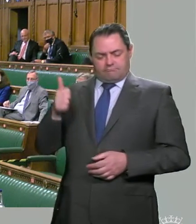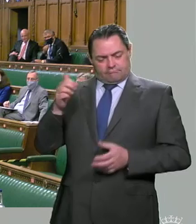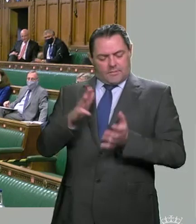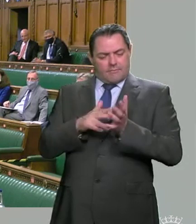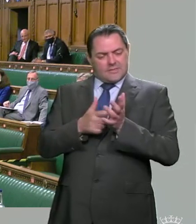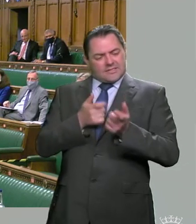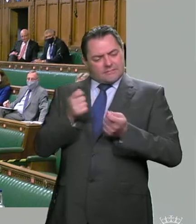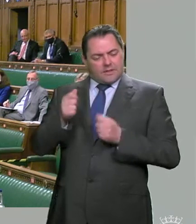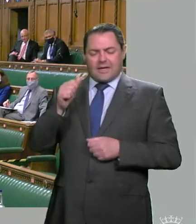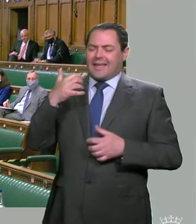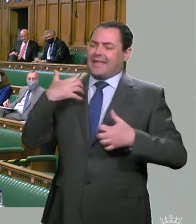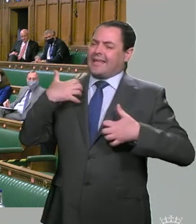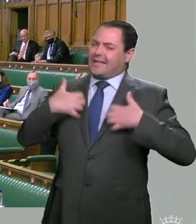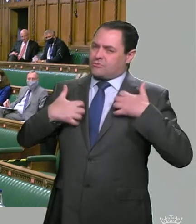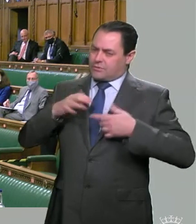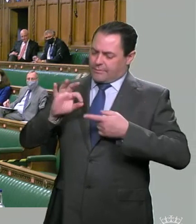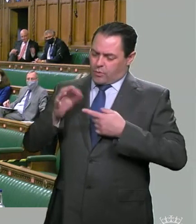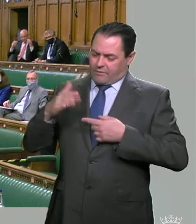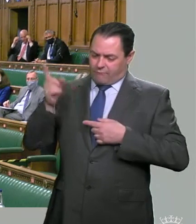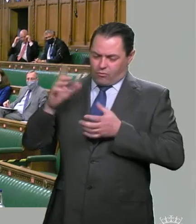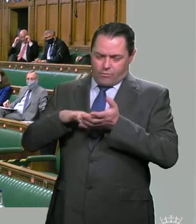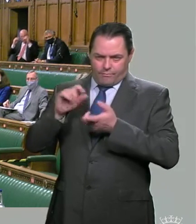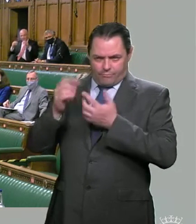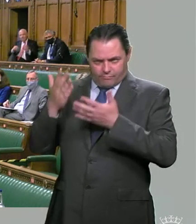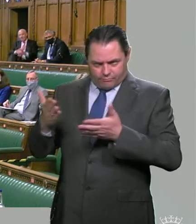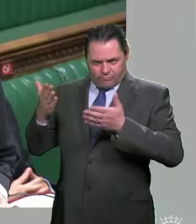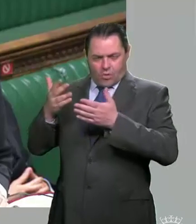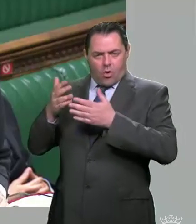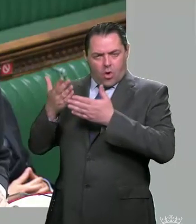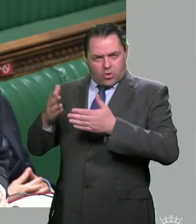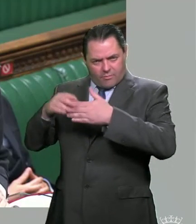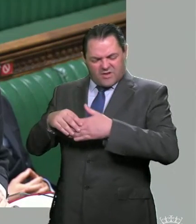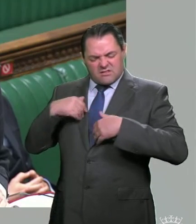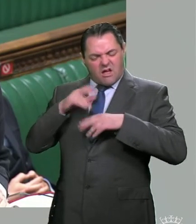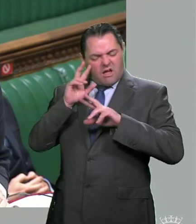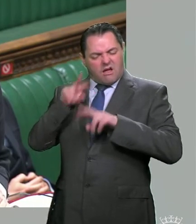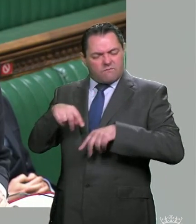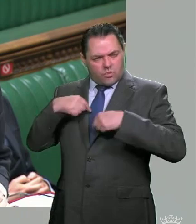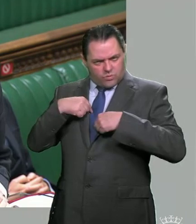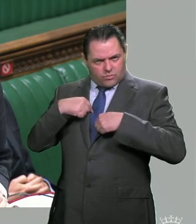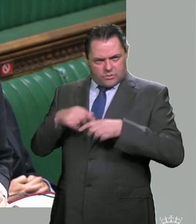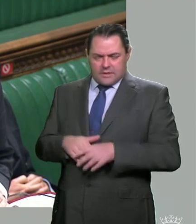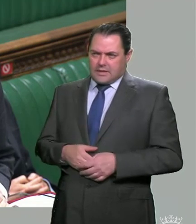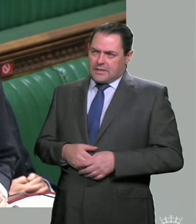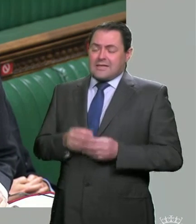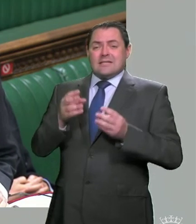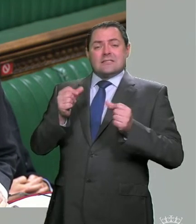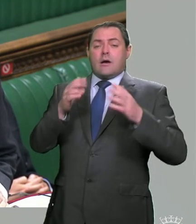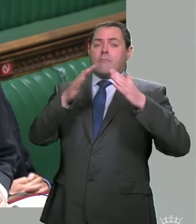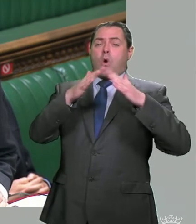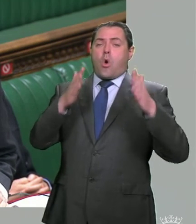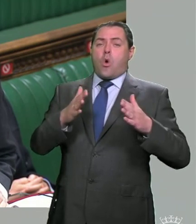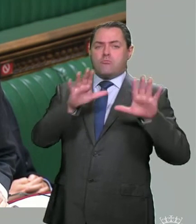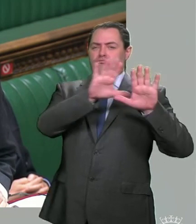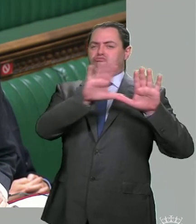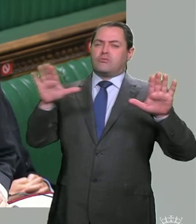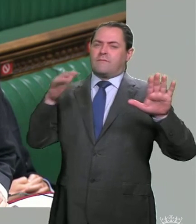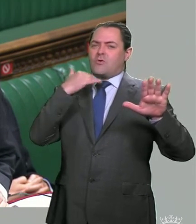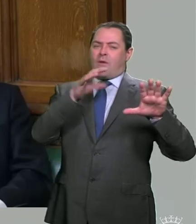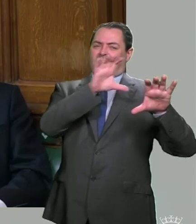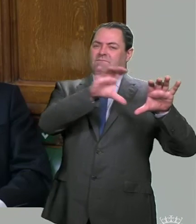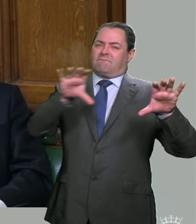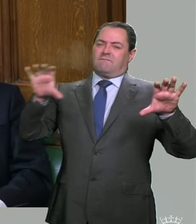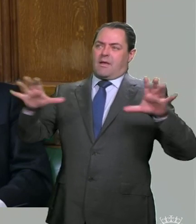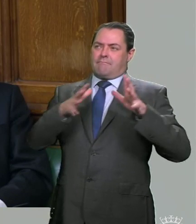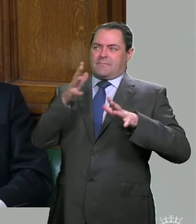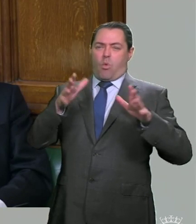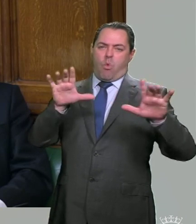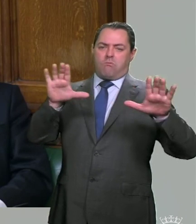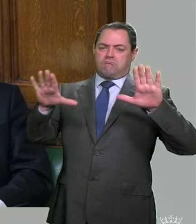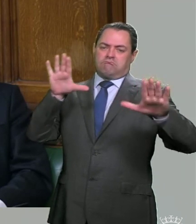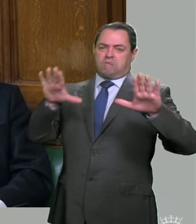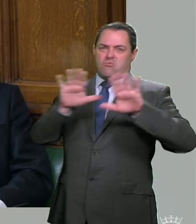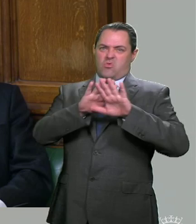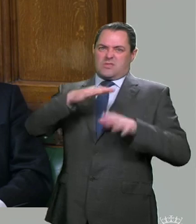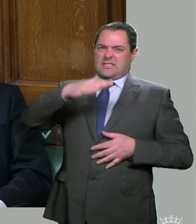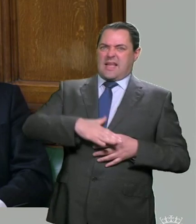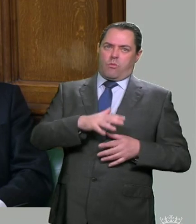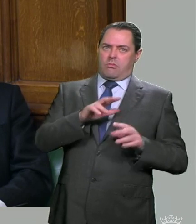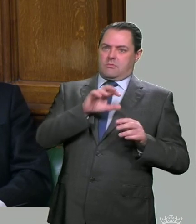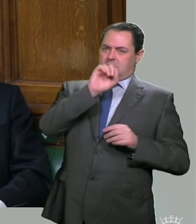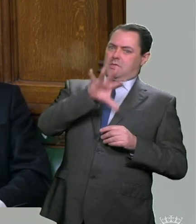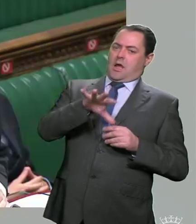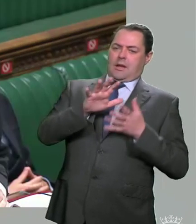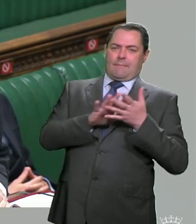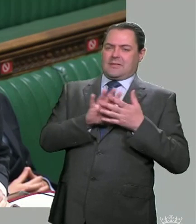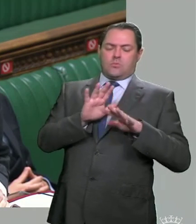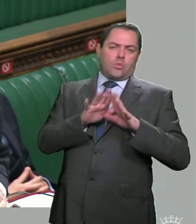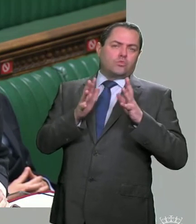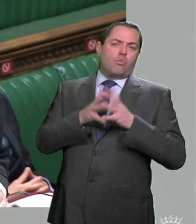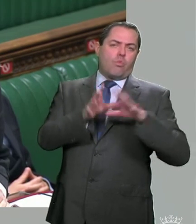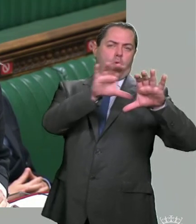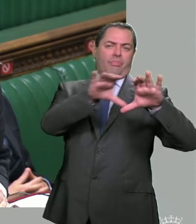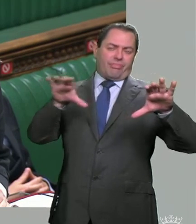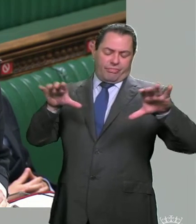My honourable Friend makes a very interesting suggestion which I will certainly look into, though I should caution that some homes do not have enough space on their roof or indeed have their roofs angled in the right way to make solar panels viable.